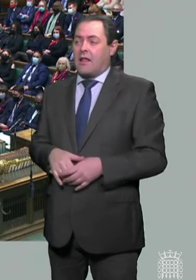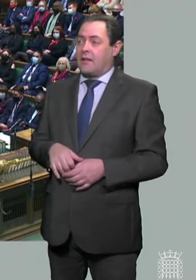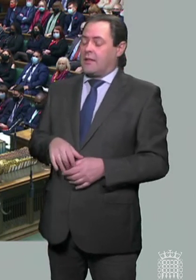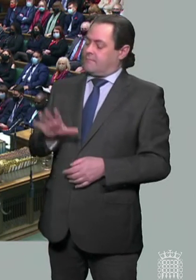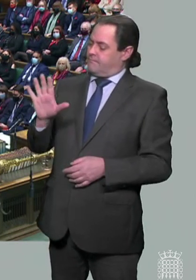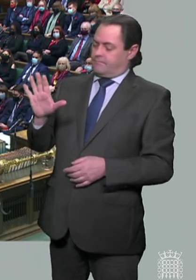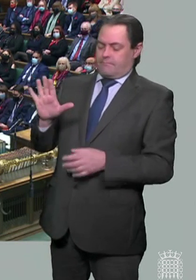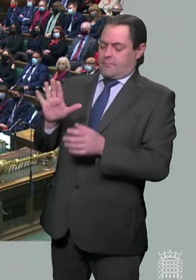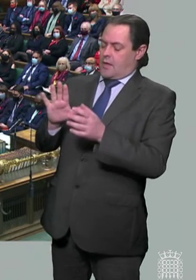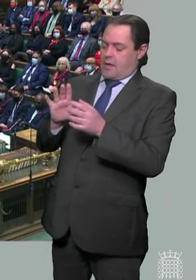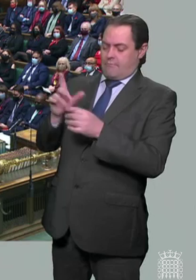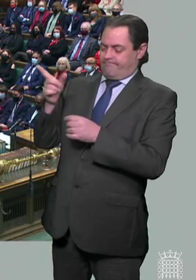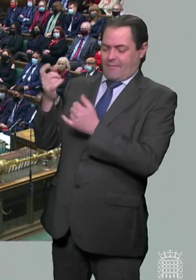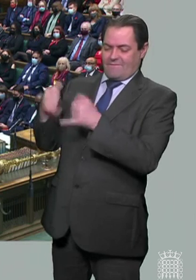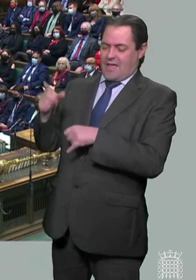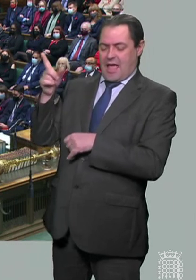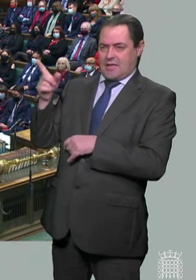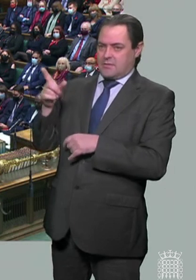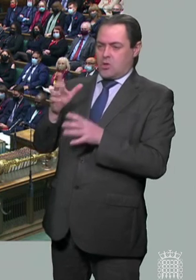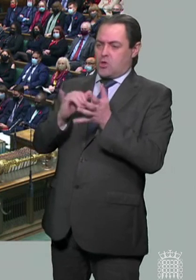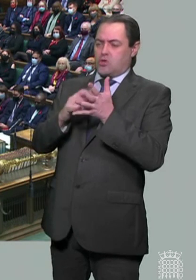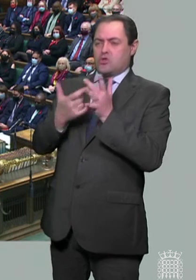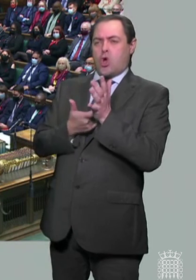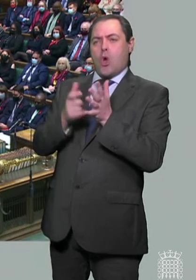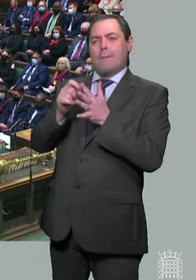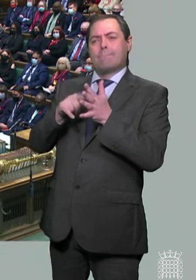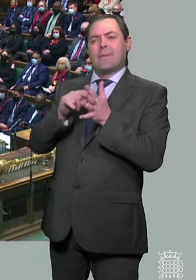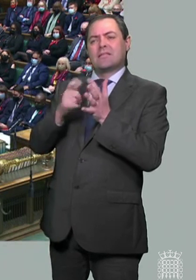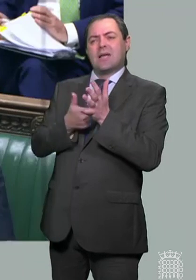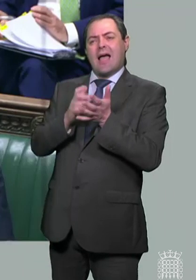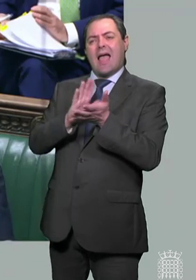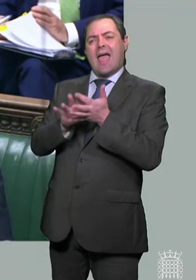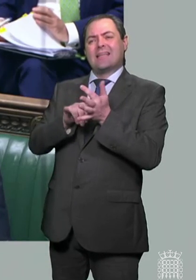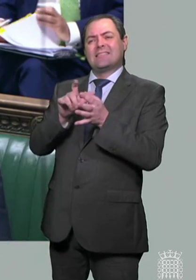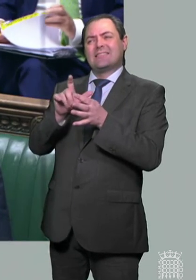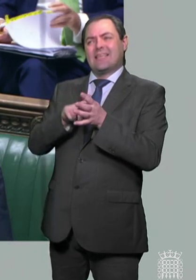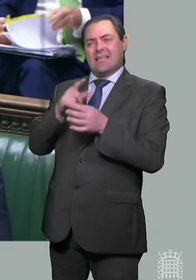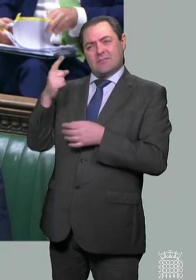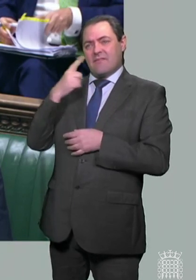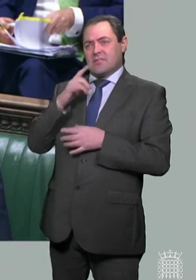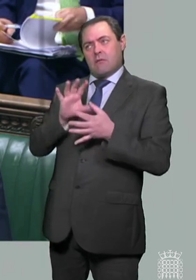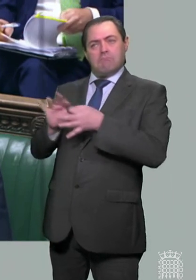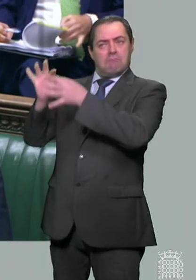I am afraid that she has completely failed to look at what Sir Peter Hendy set out in his Union connectivity review.